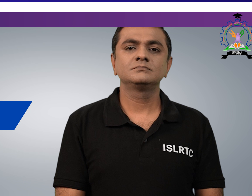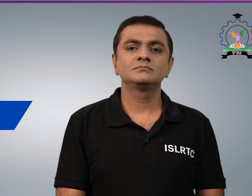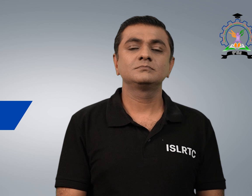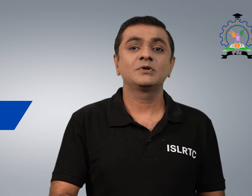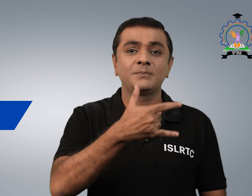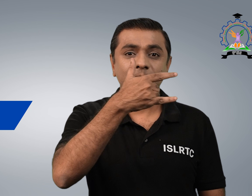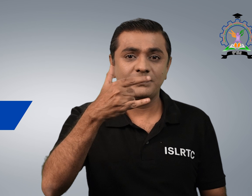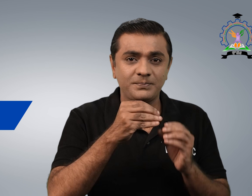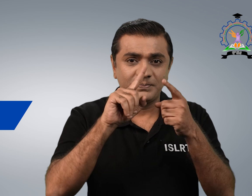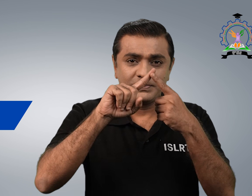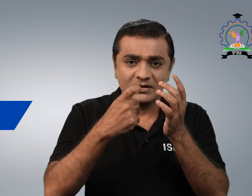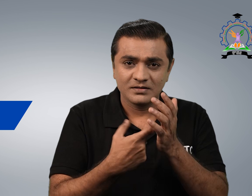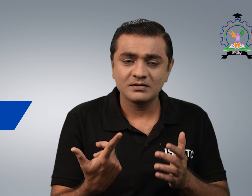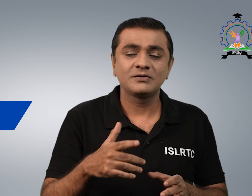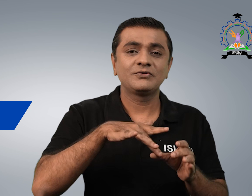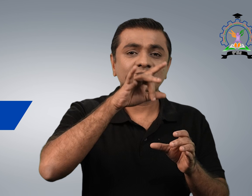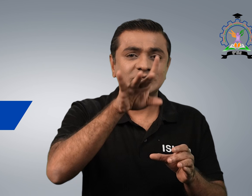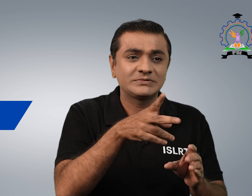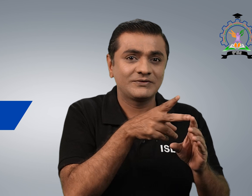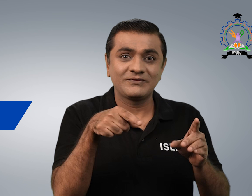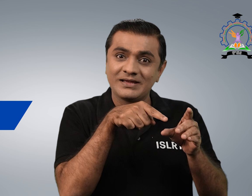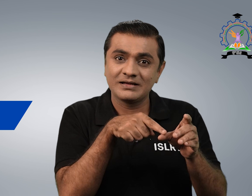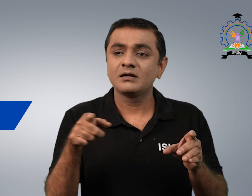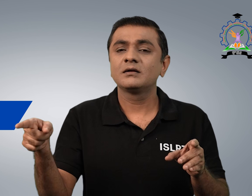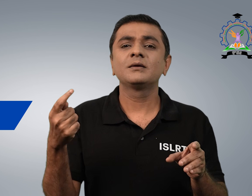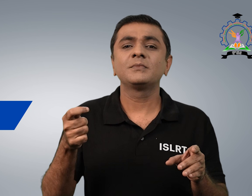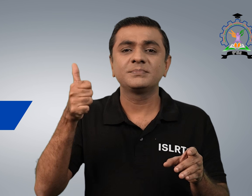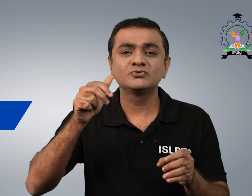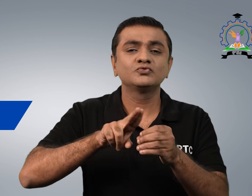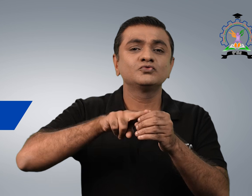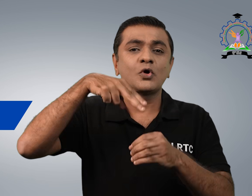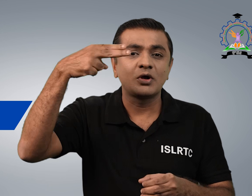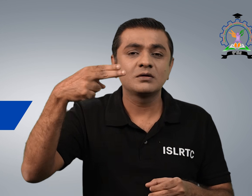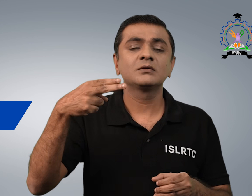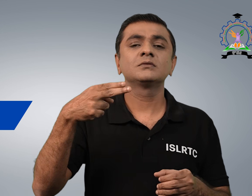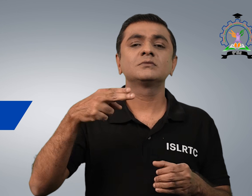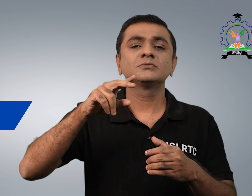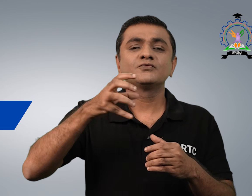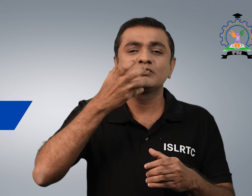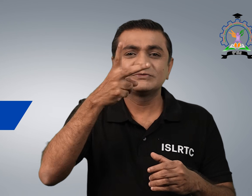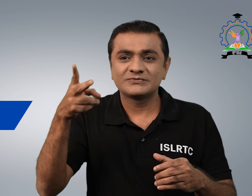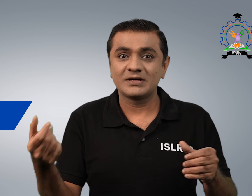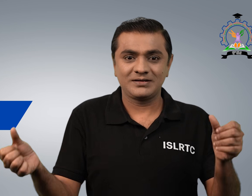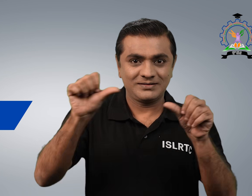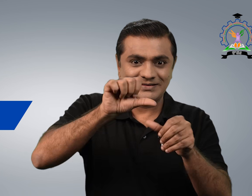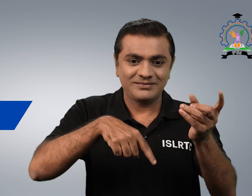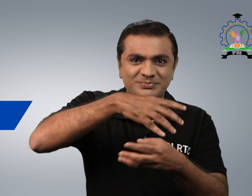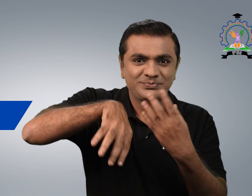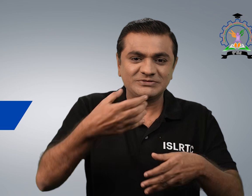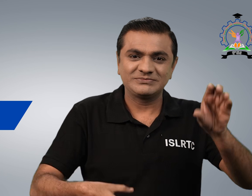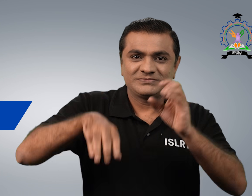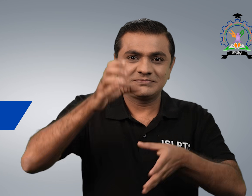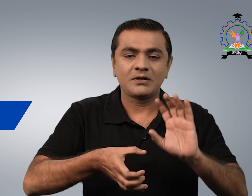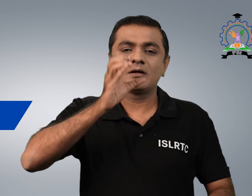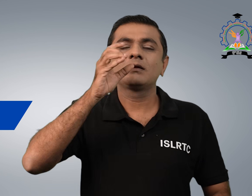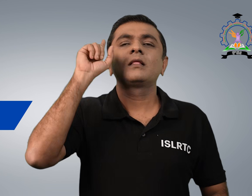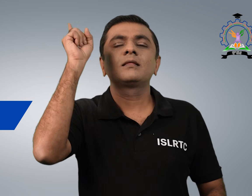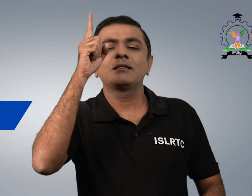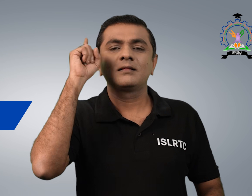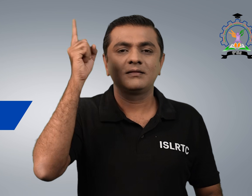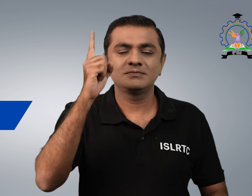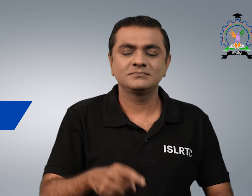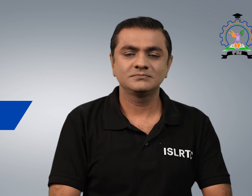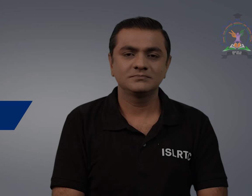A cocktail is a mixed drink usually made with alcohol, such as beer or whiskey, and other ingredients like soft drinks, fruit juices, etc.